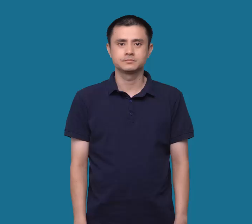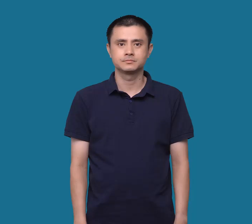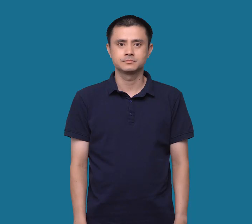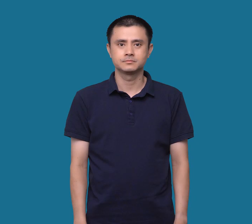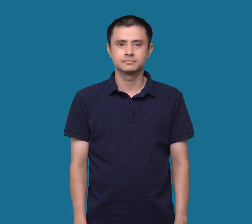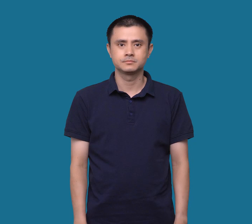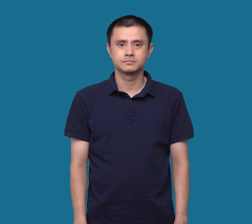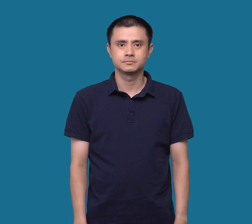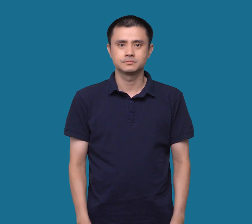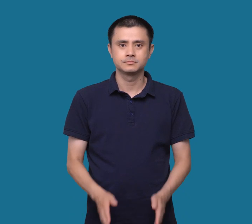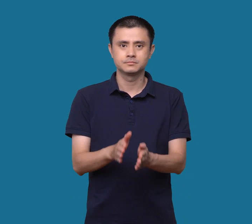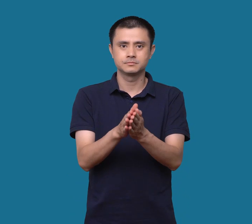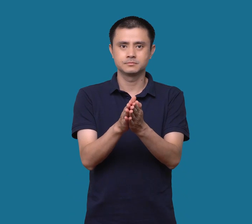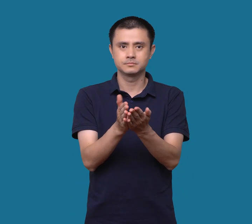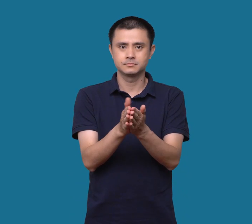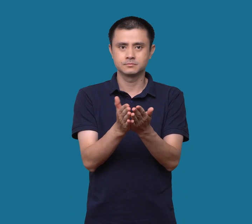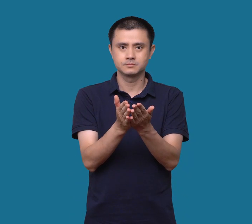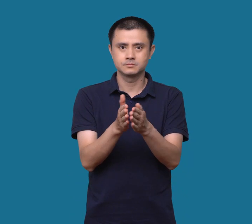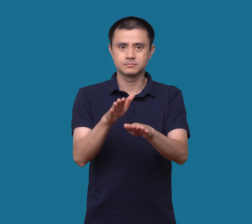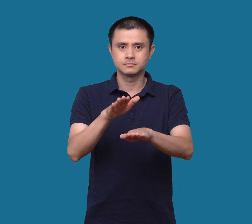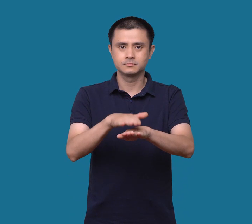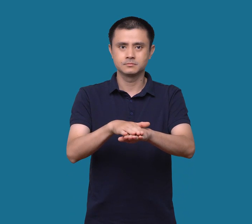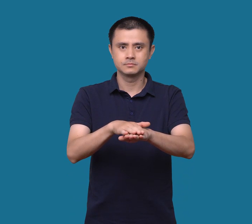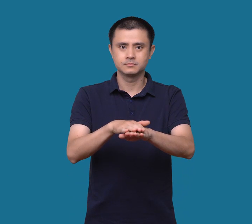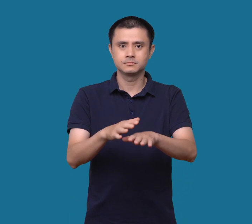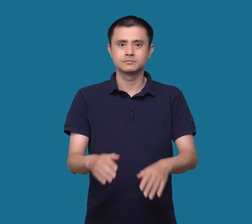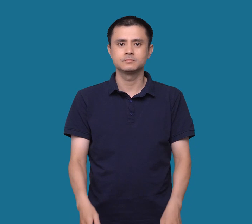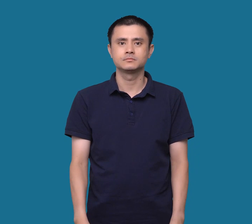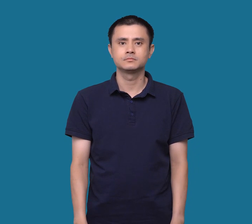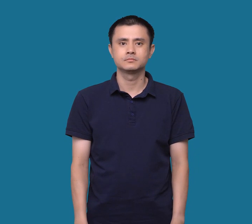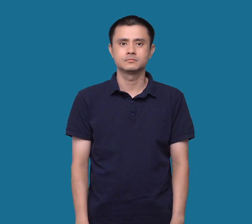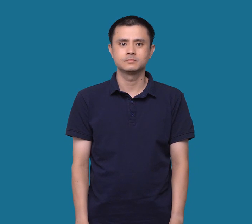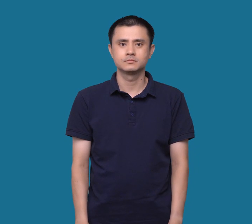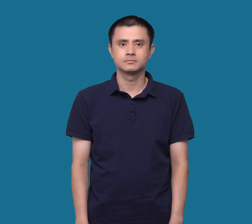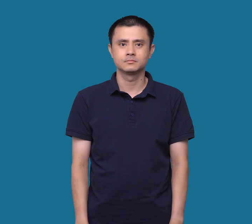bìa vở